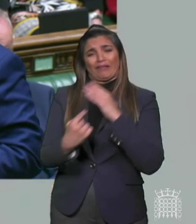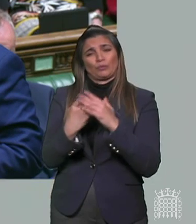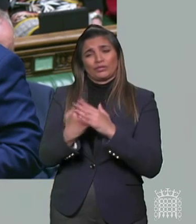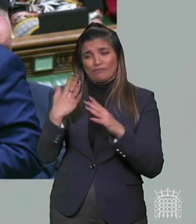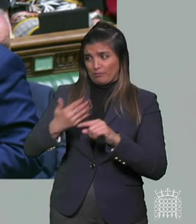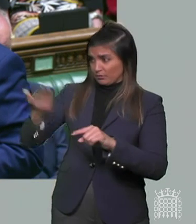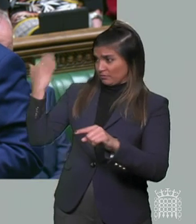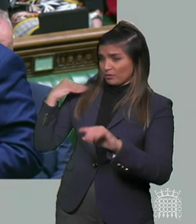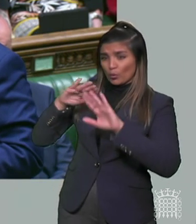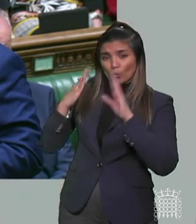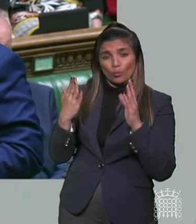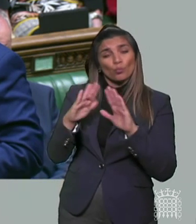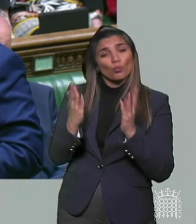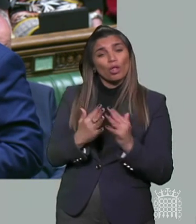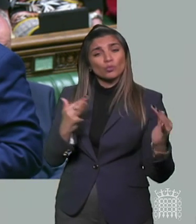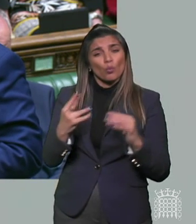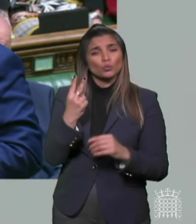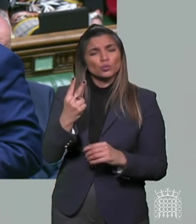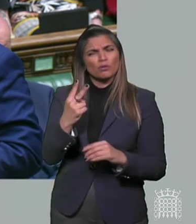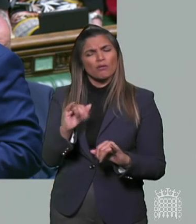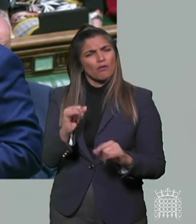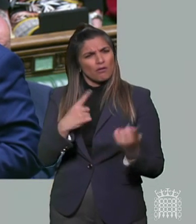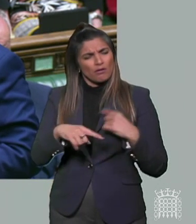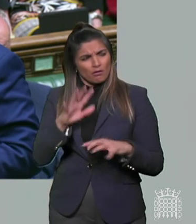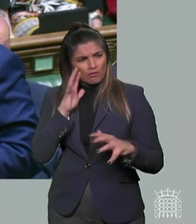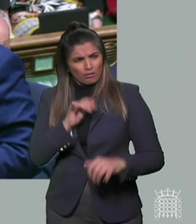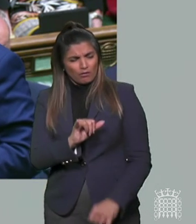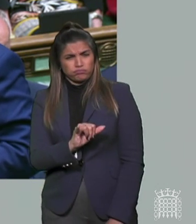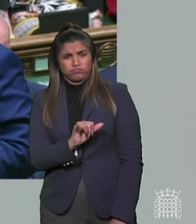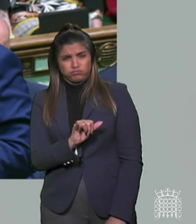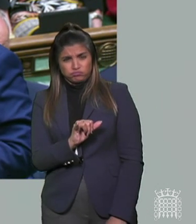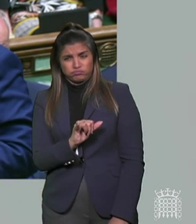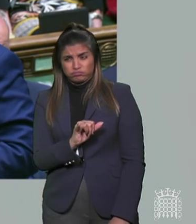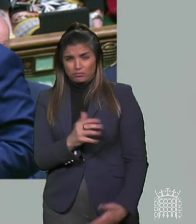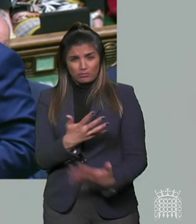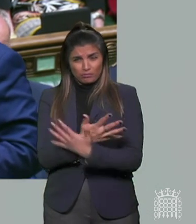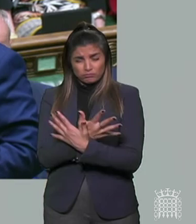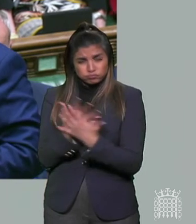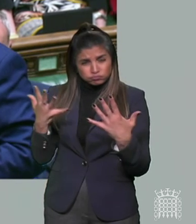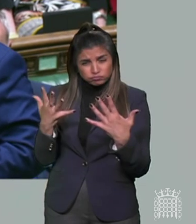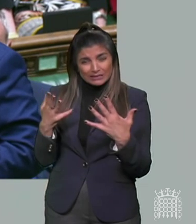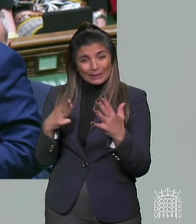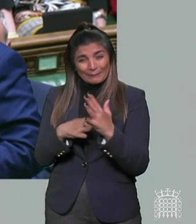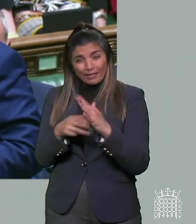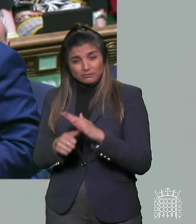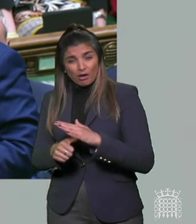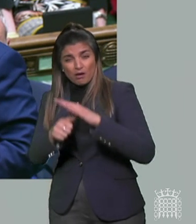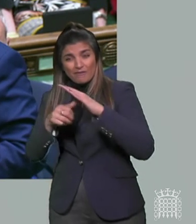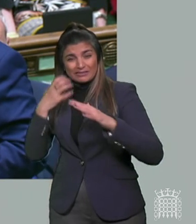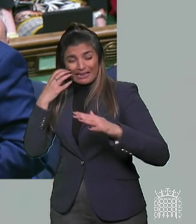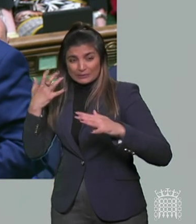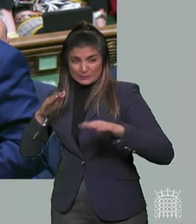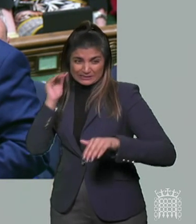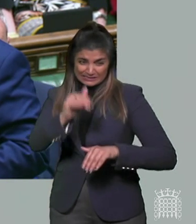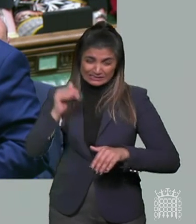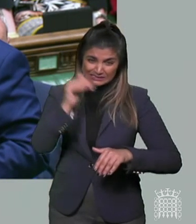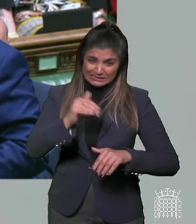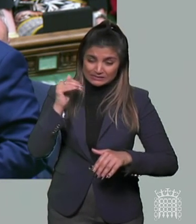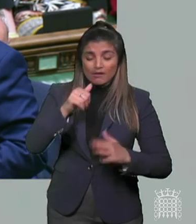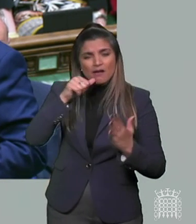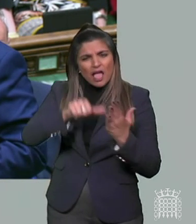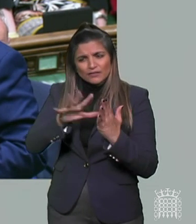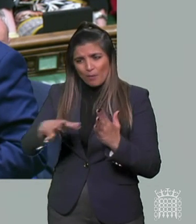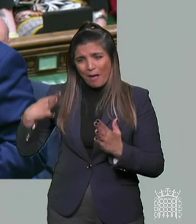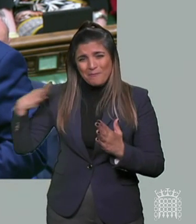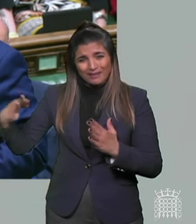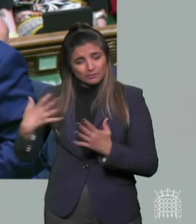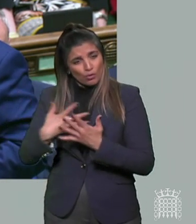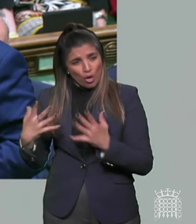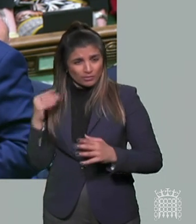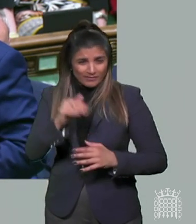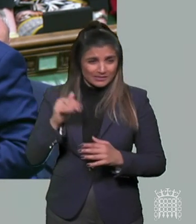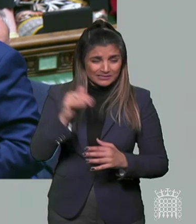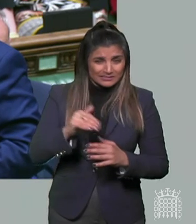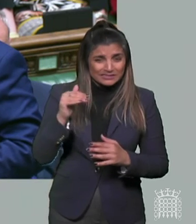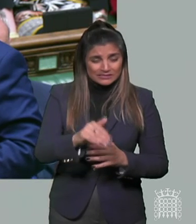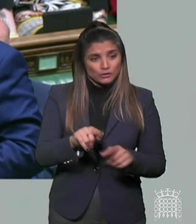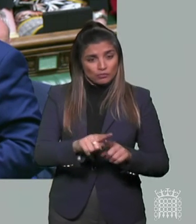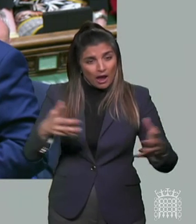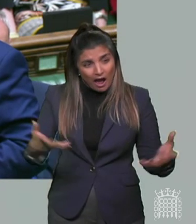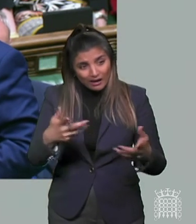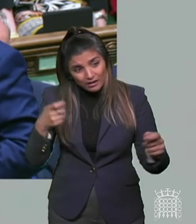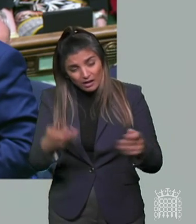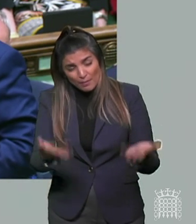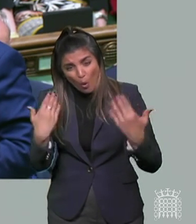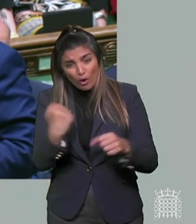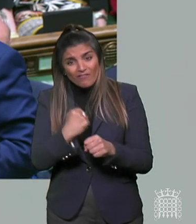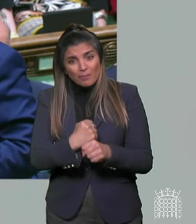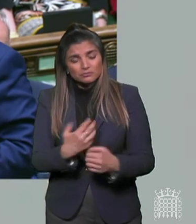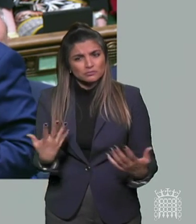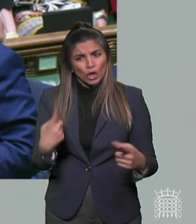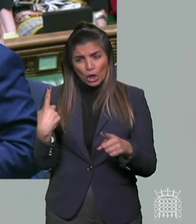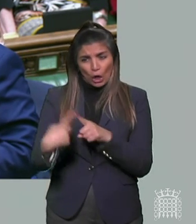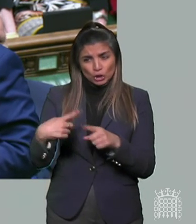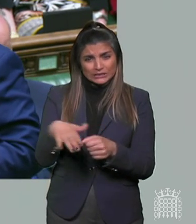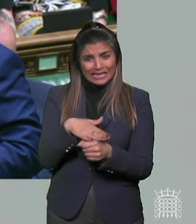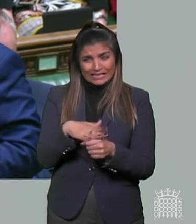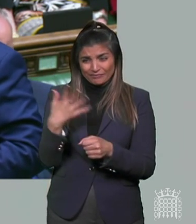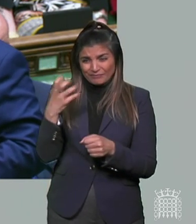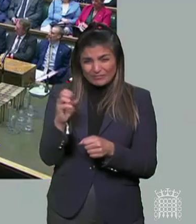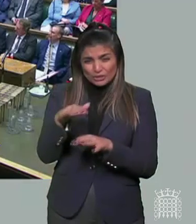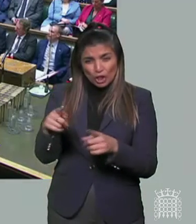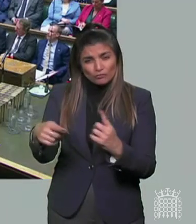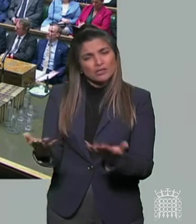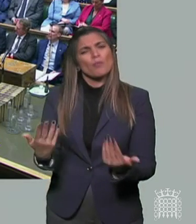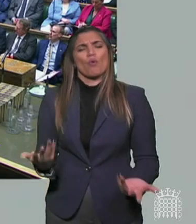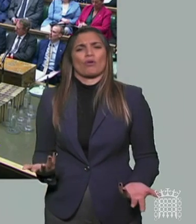It is deeply concerning that it has taken the intervention of several Ministers of State, letters to multiple European ambassadors and the fear of the case being exposed in the Chamber to try to force movement in this urgent case involving almost 50 vulnerable children.